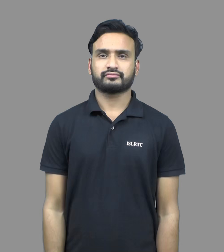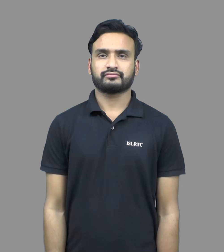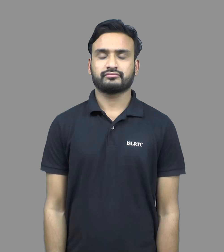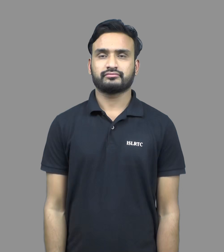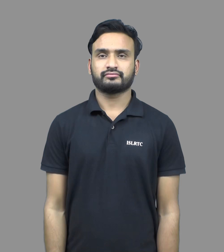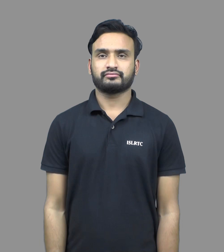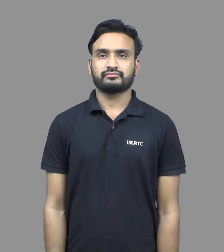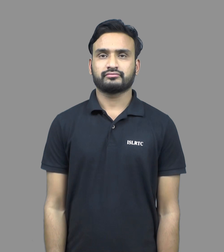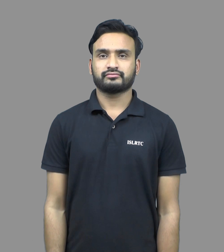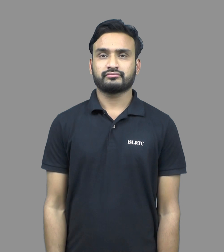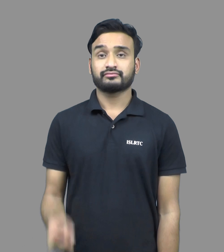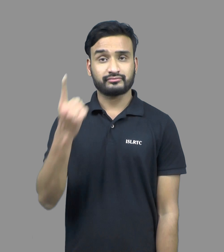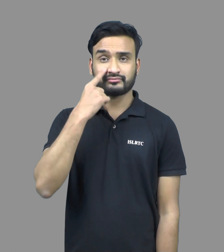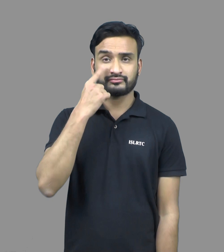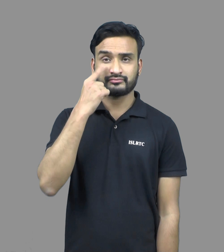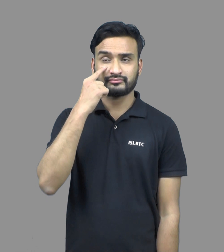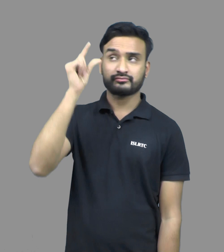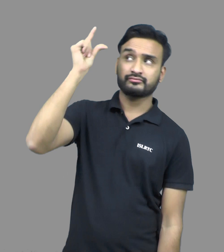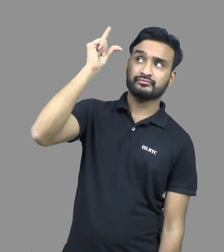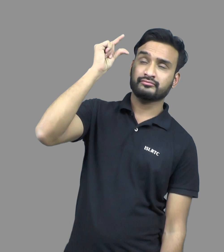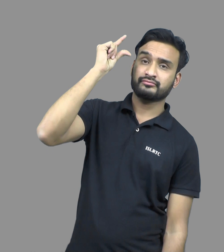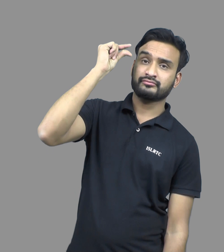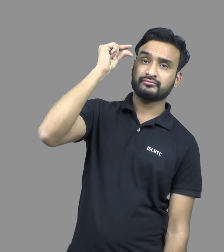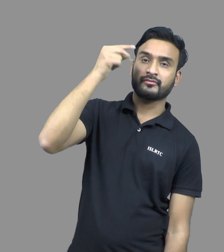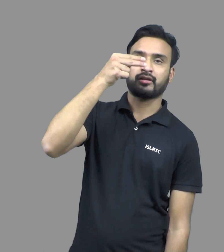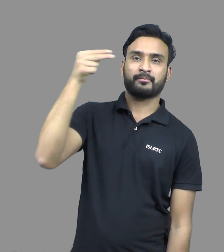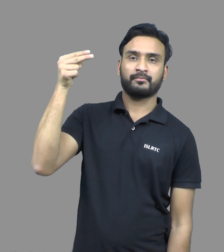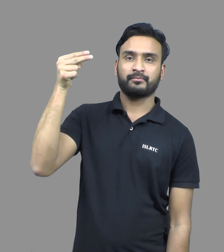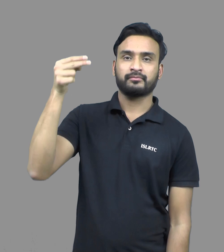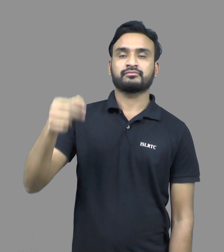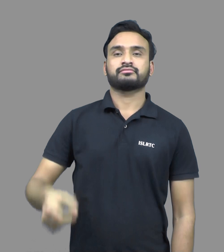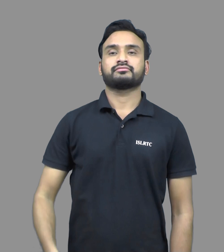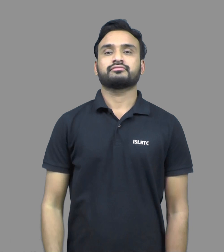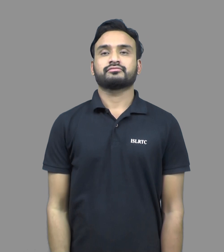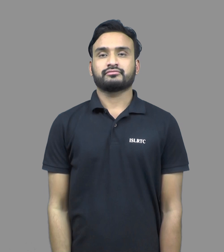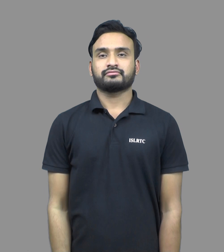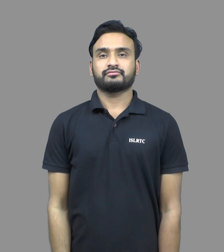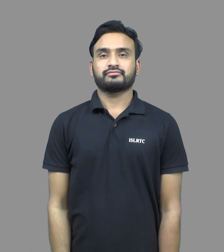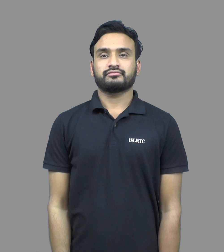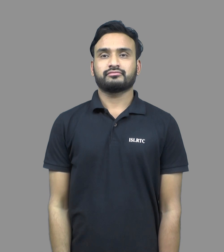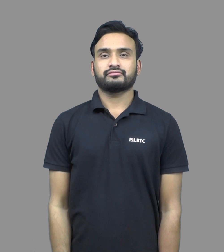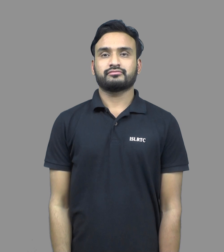Eyedrops